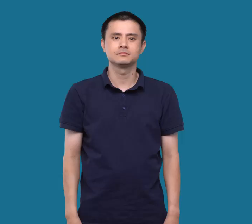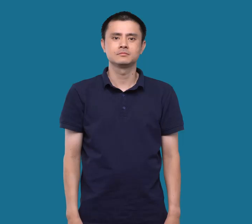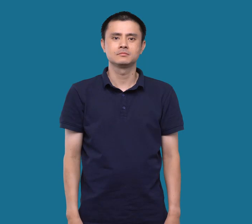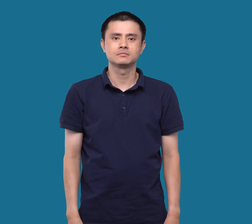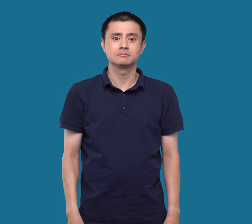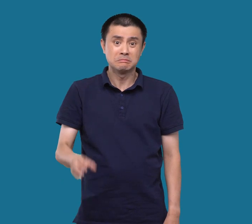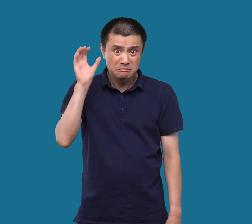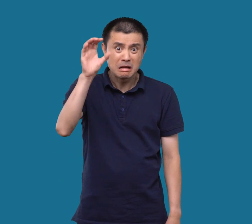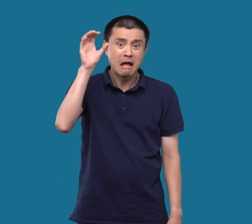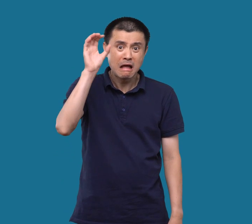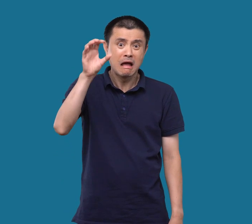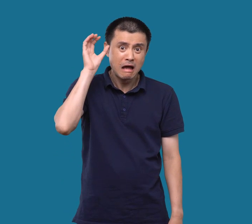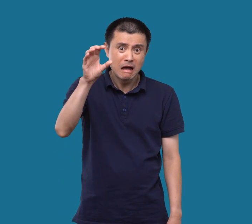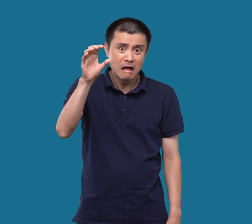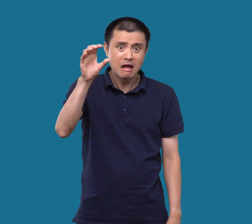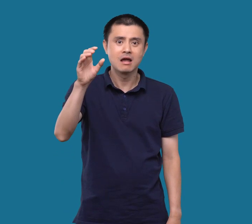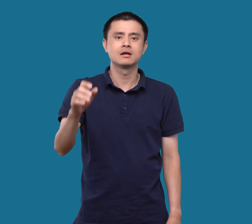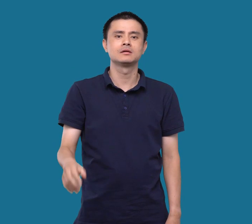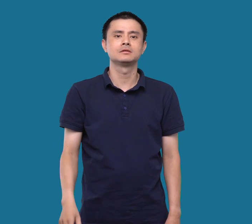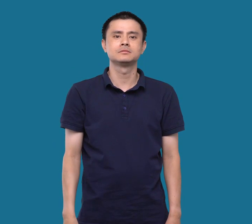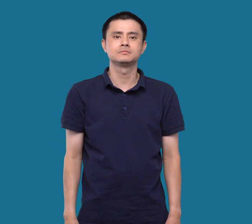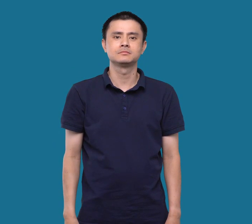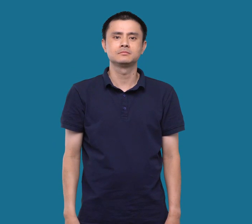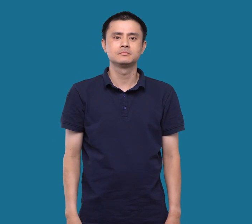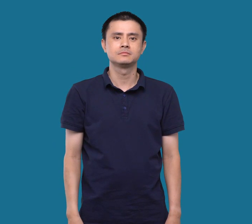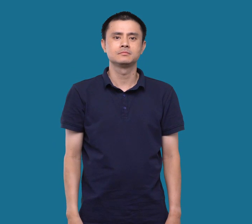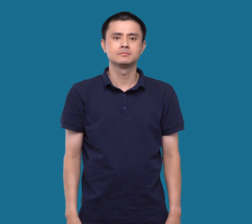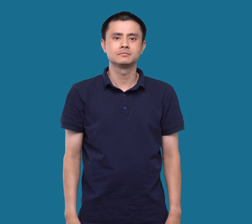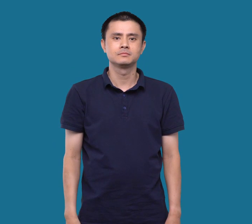mắng